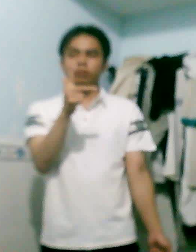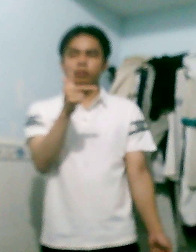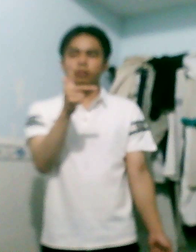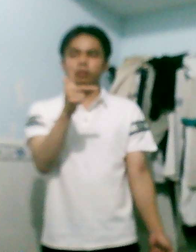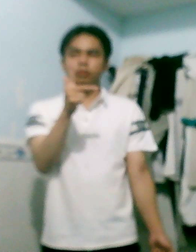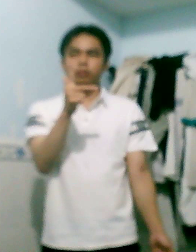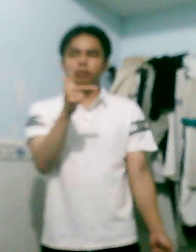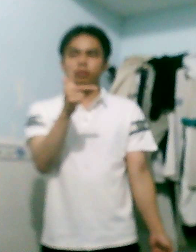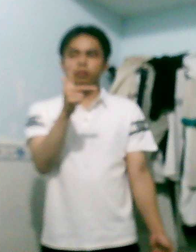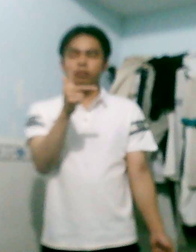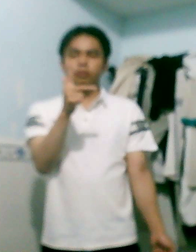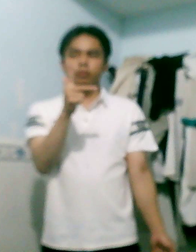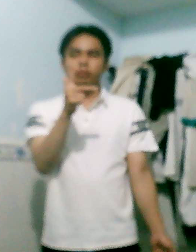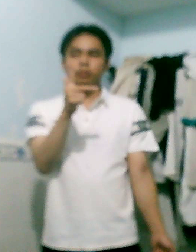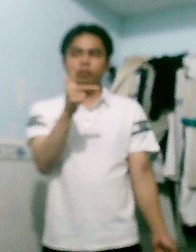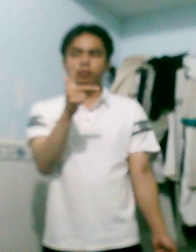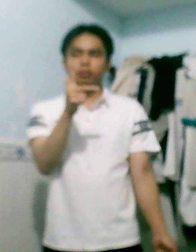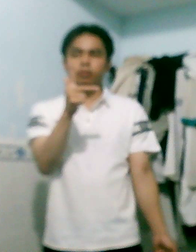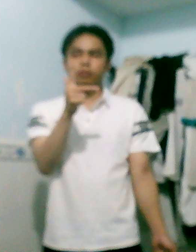k